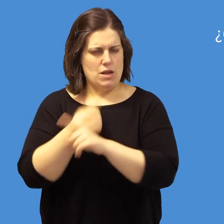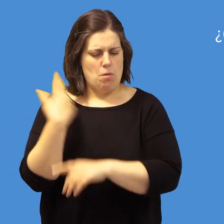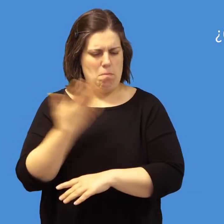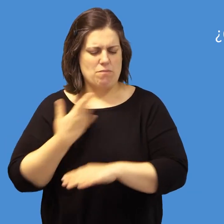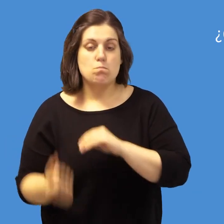afectar